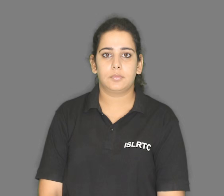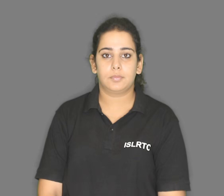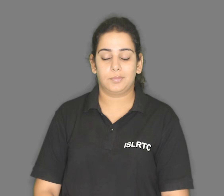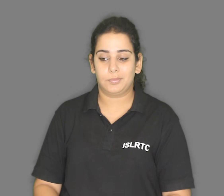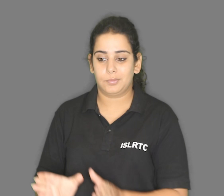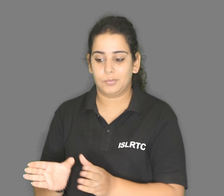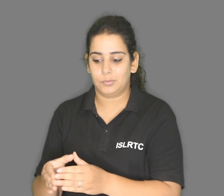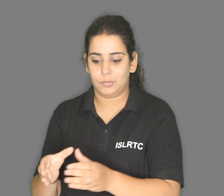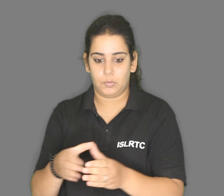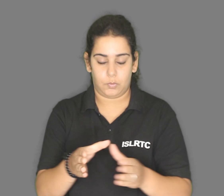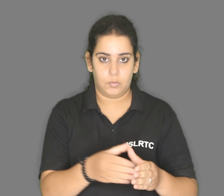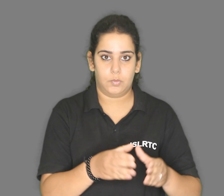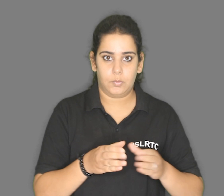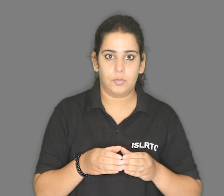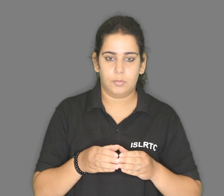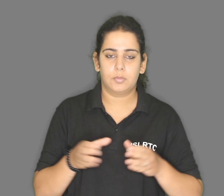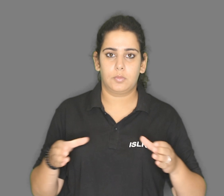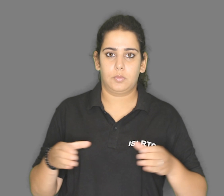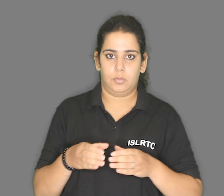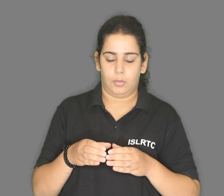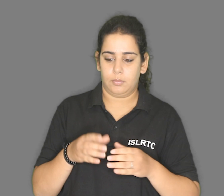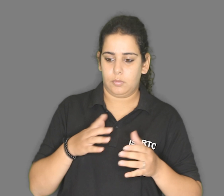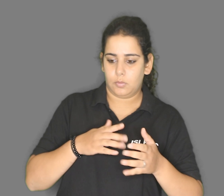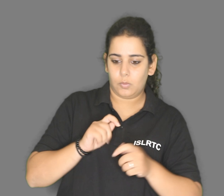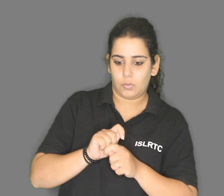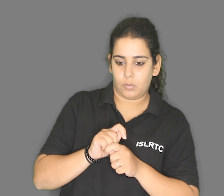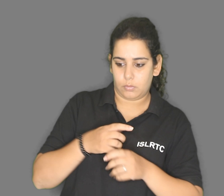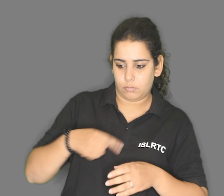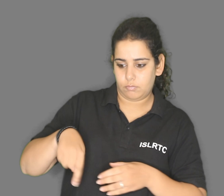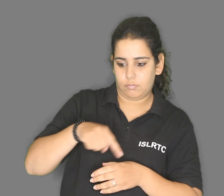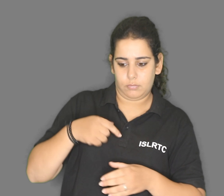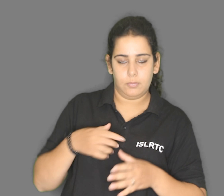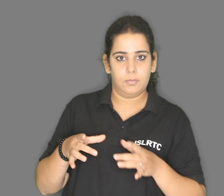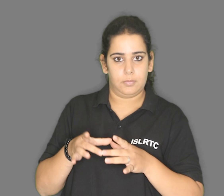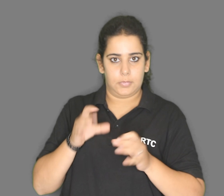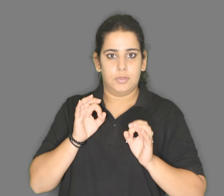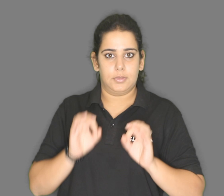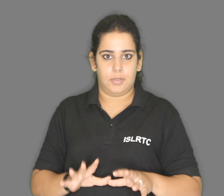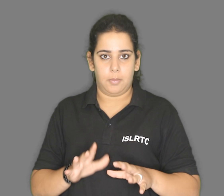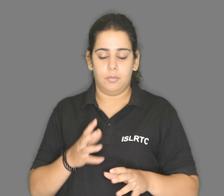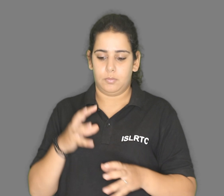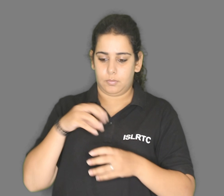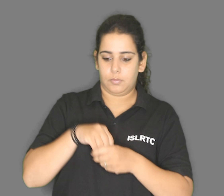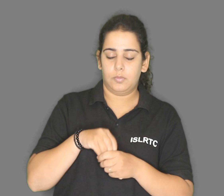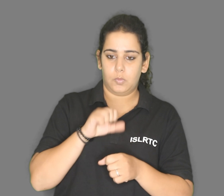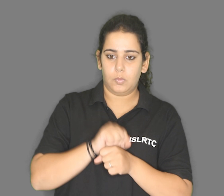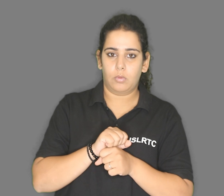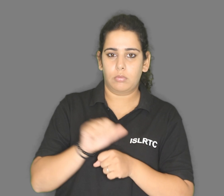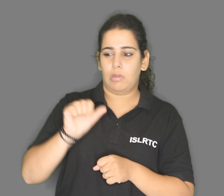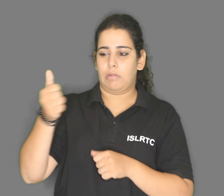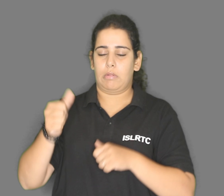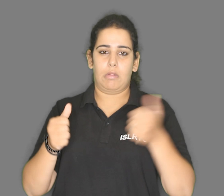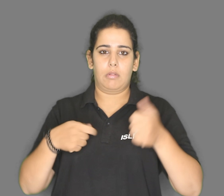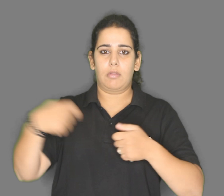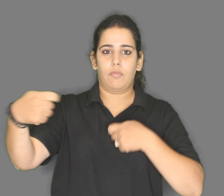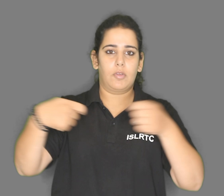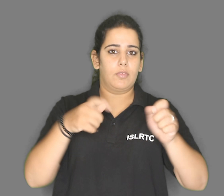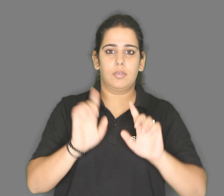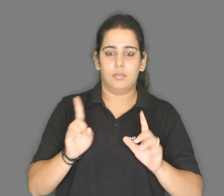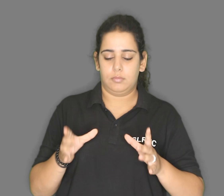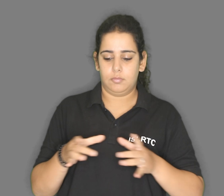Resolution A firm decision to do or not to do something